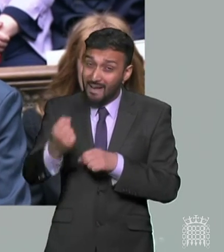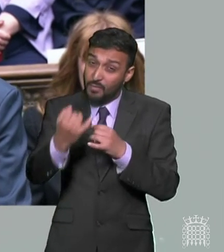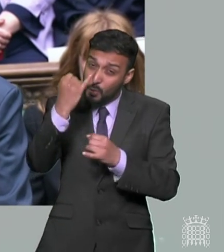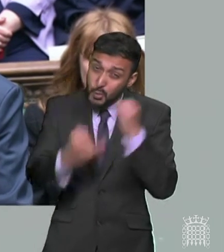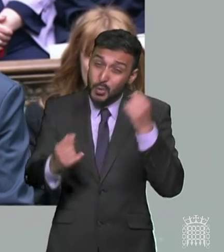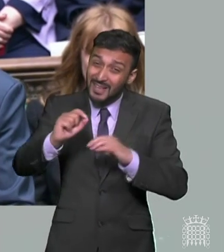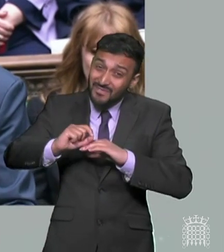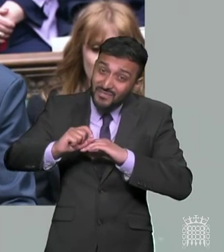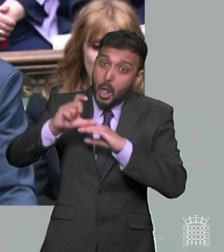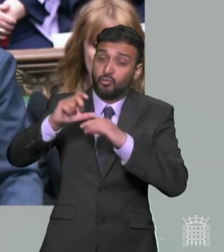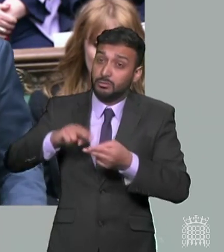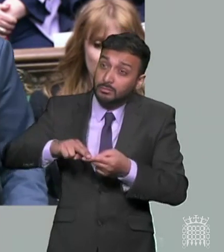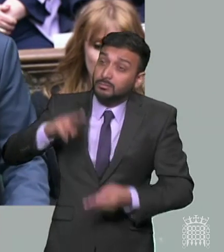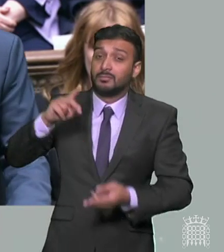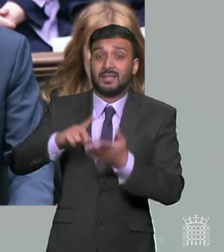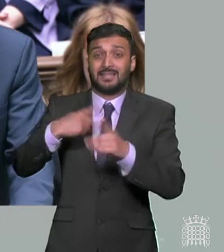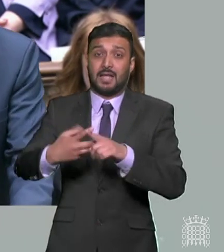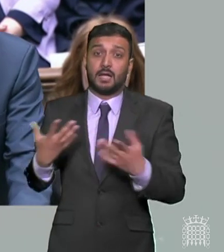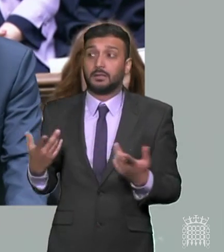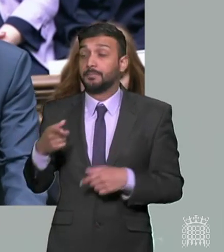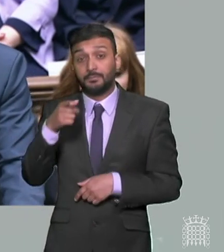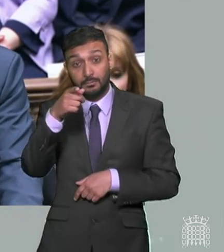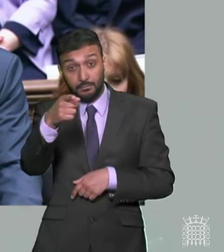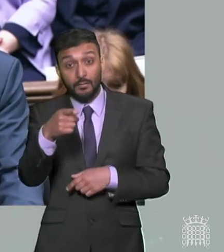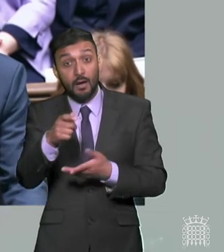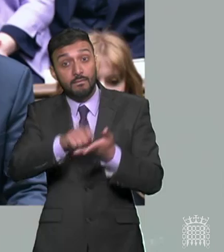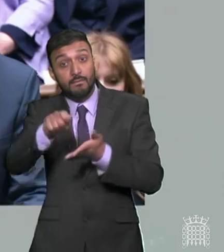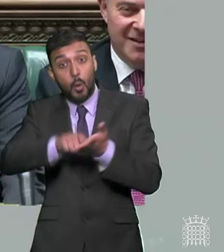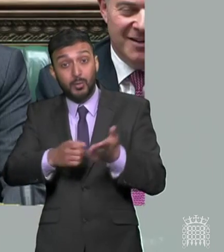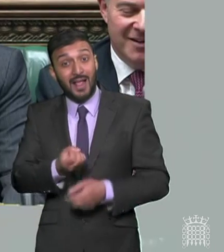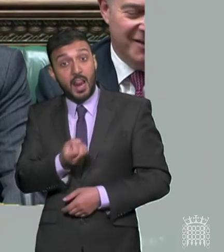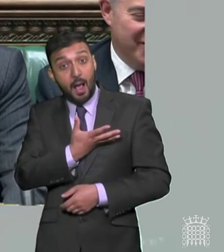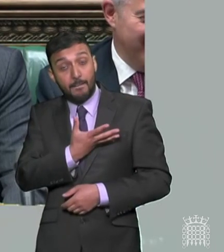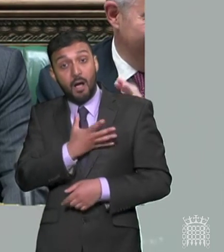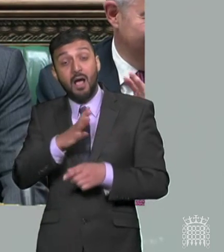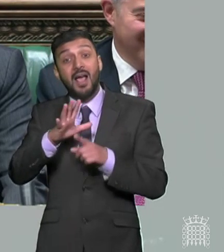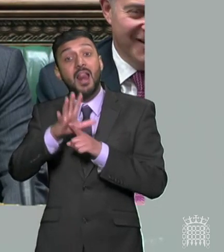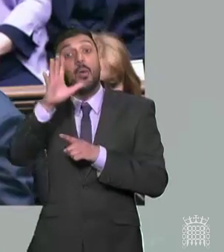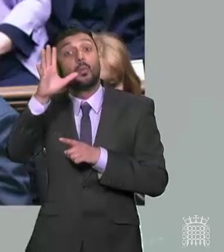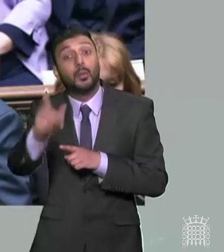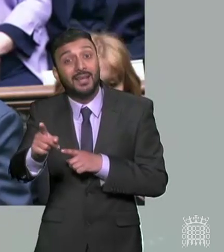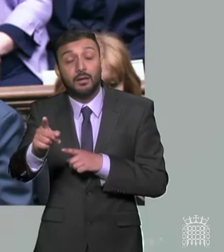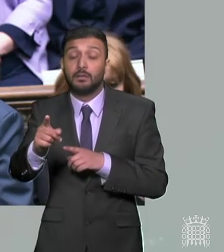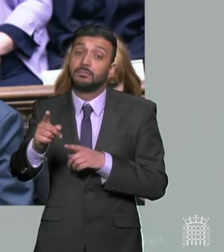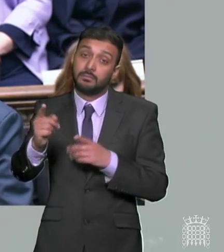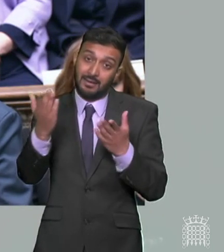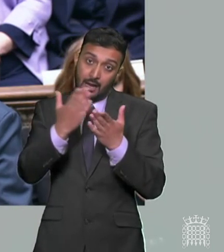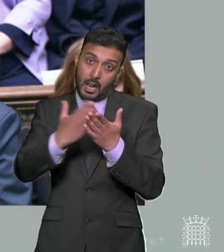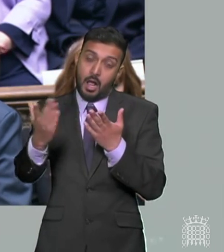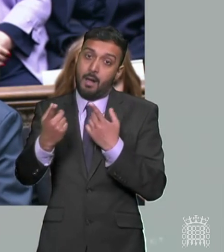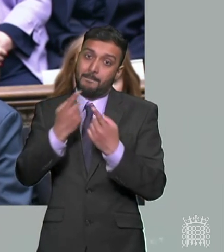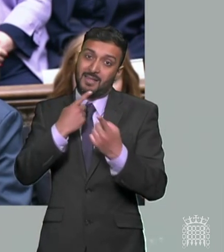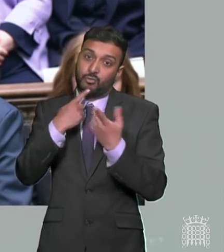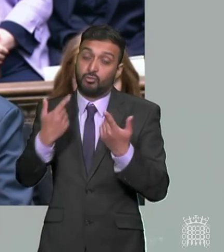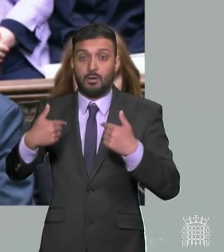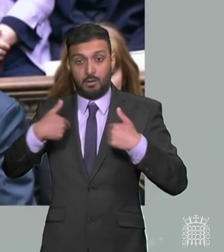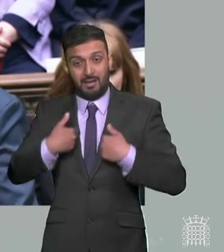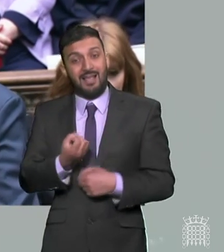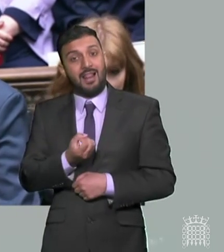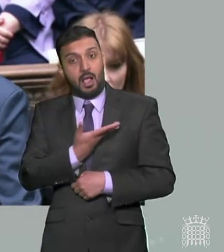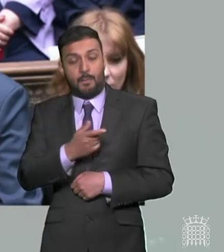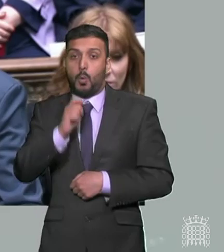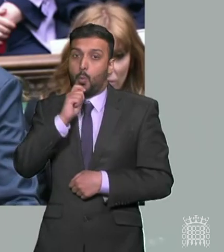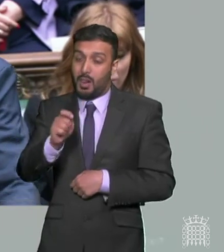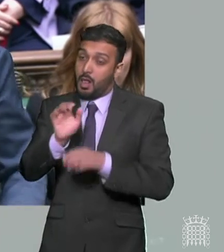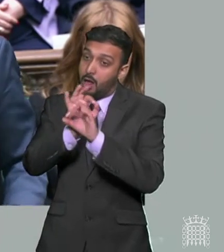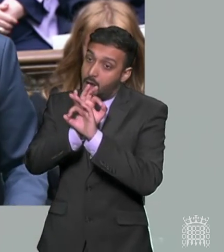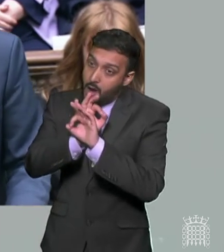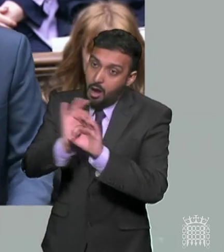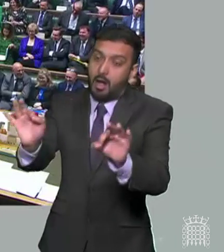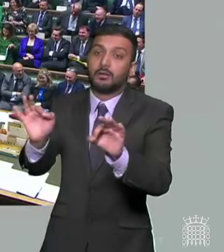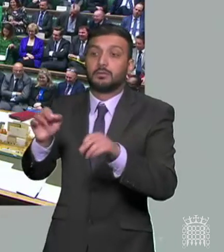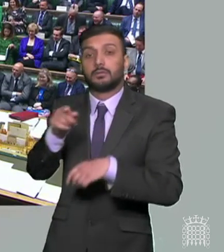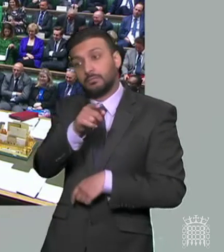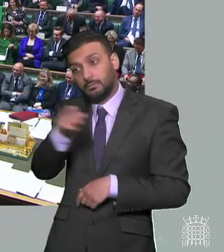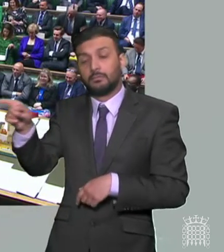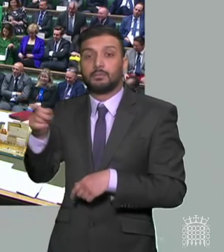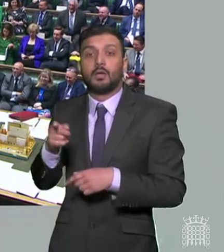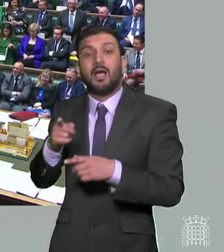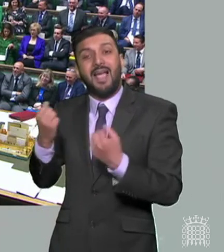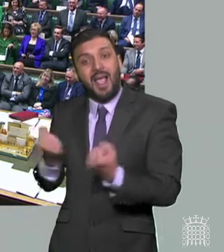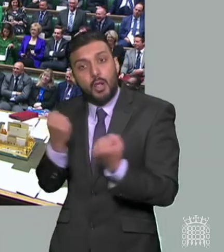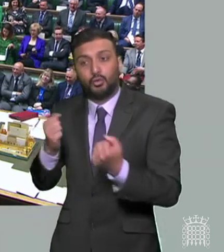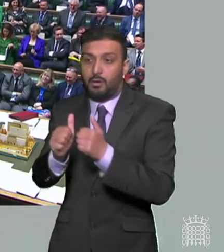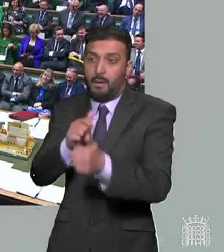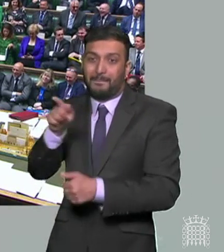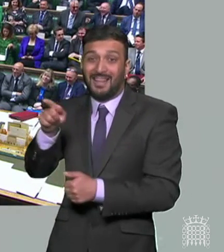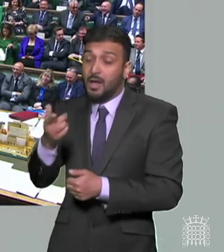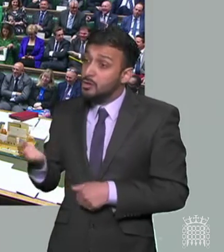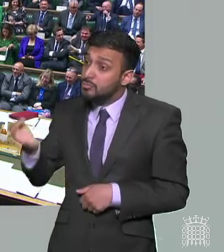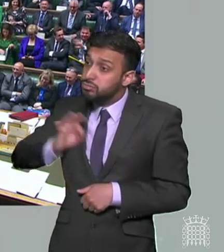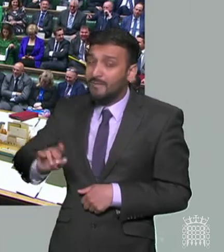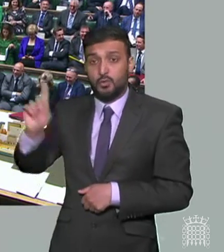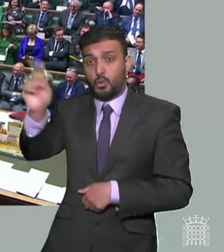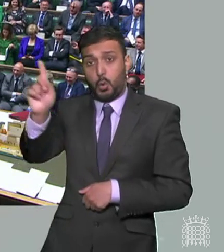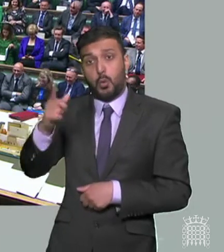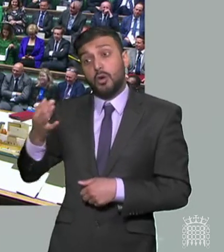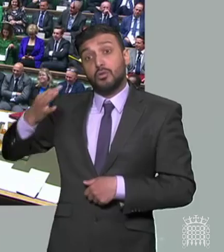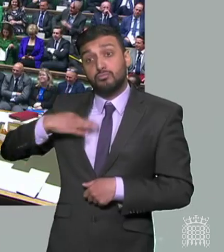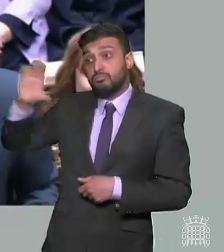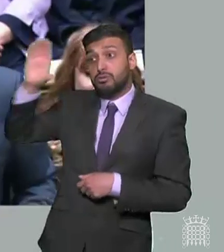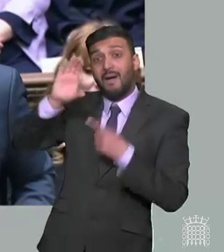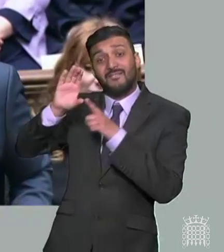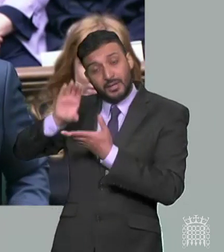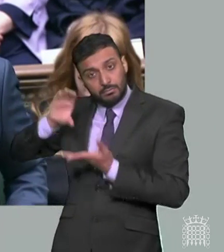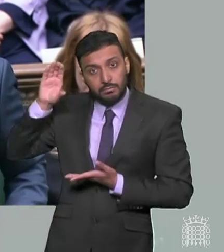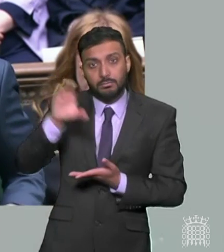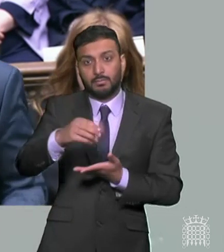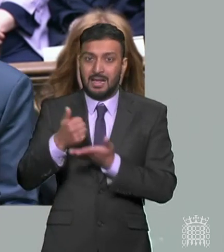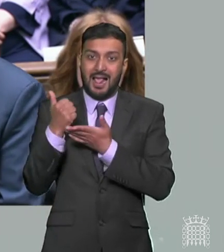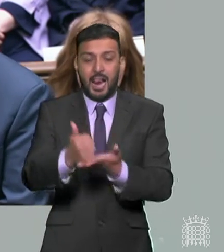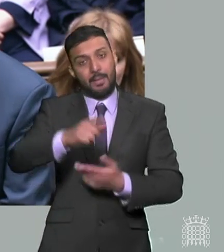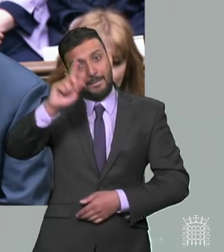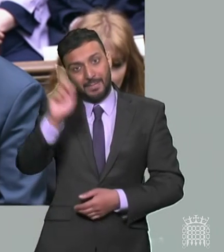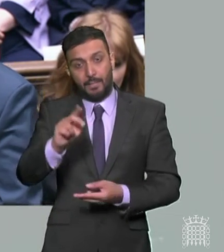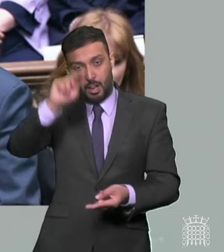We would ask oil and gas companies to pay their fair share and reduce energy costs.